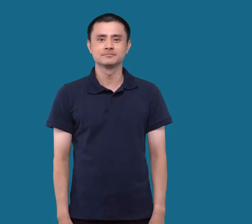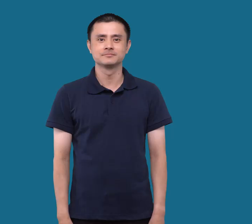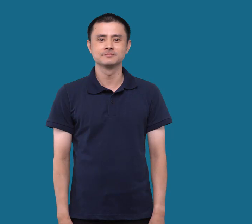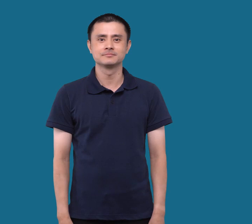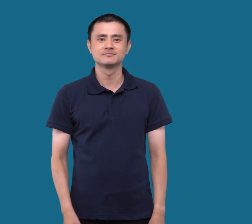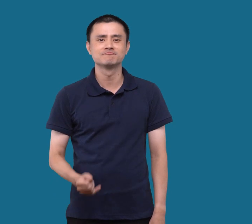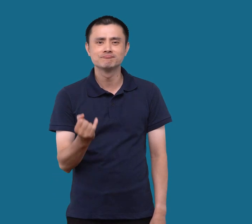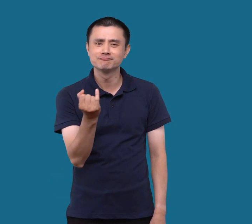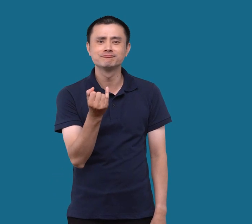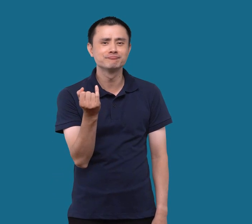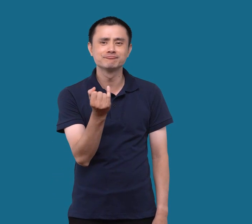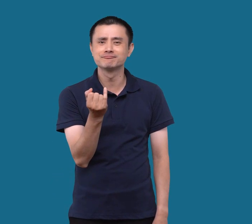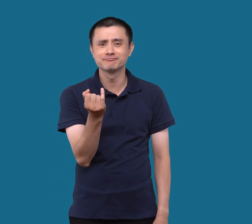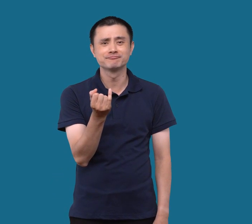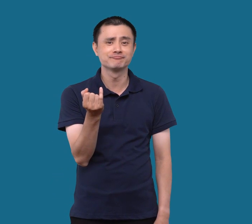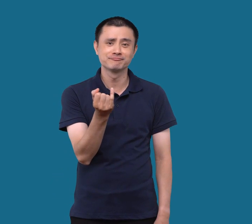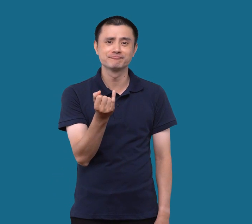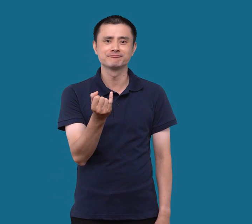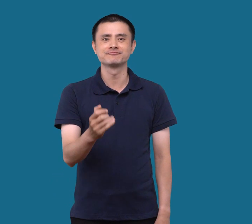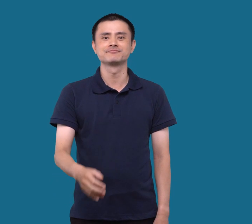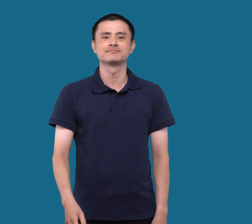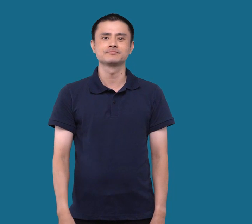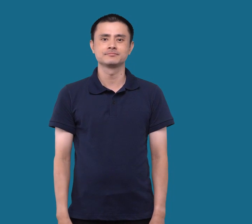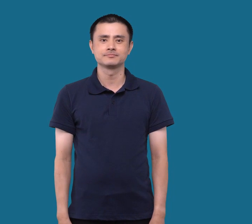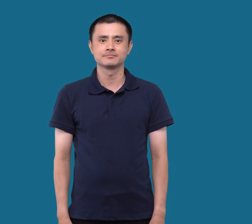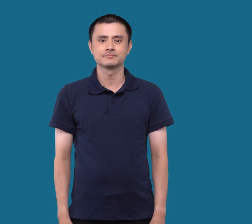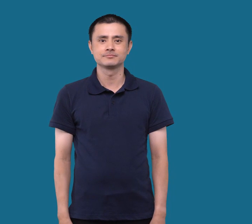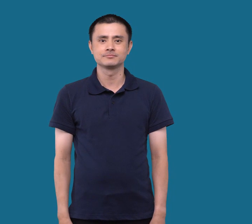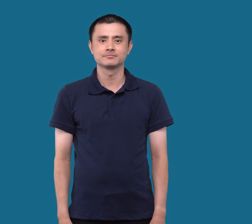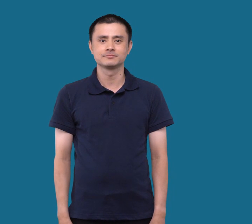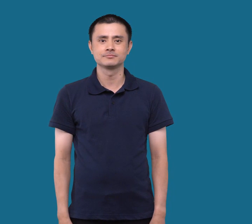bé loắt choắt